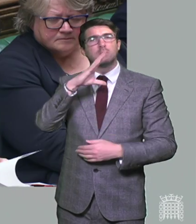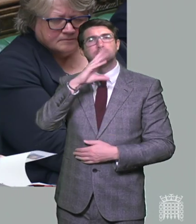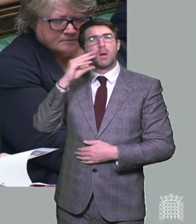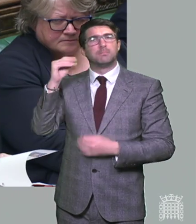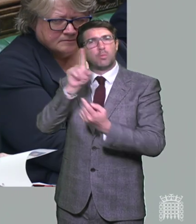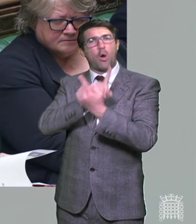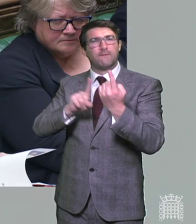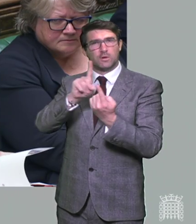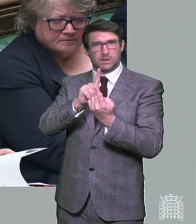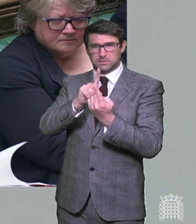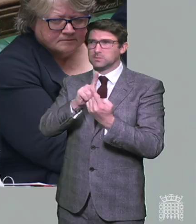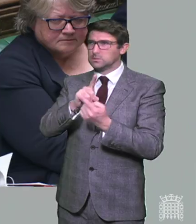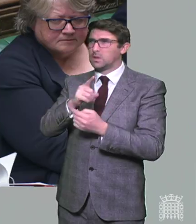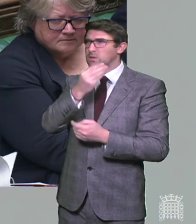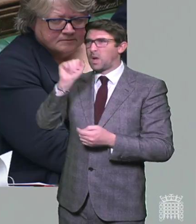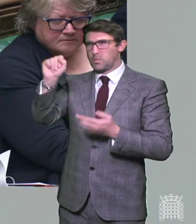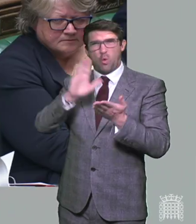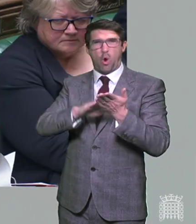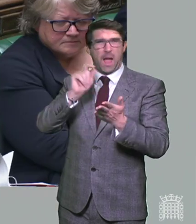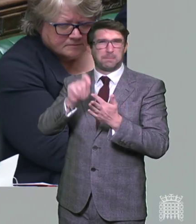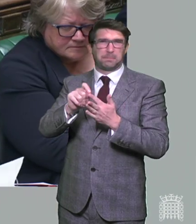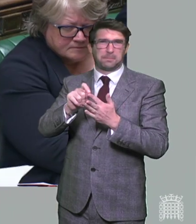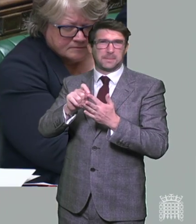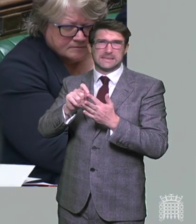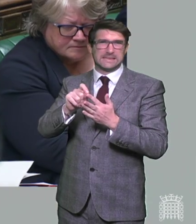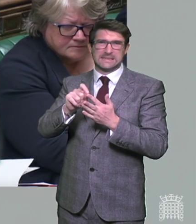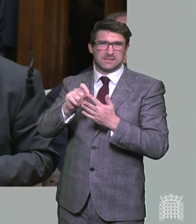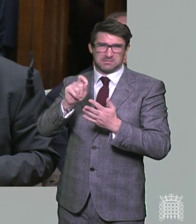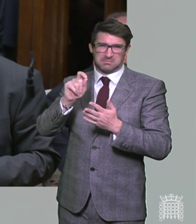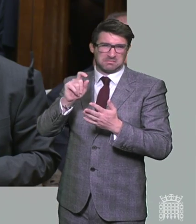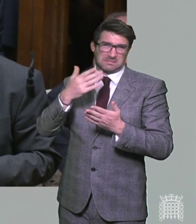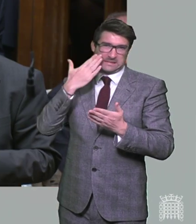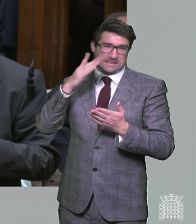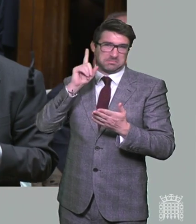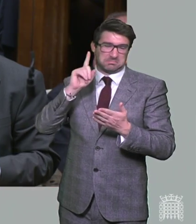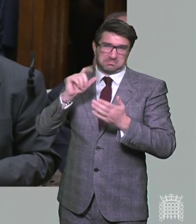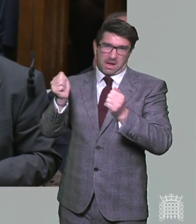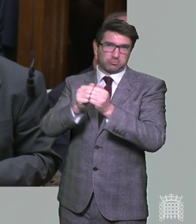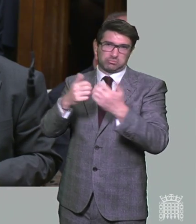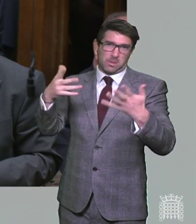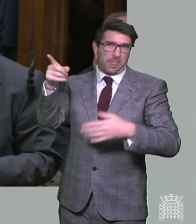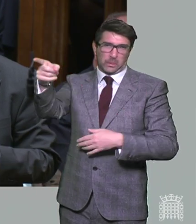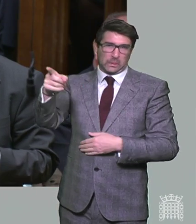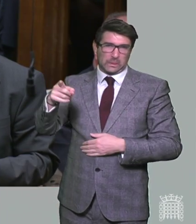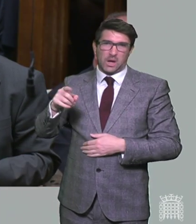Prime Minister, your Government is now outrageously flirting with disaster, financially and socially.